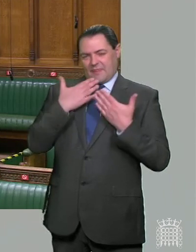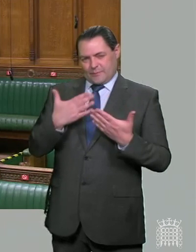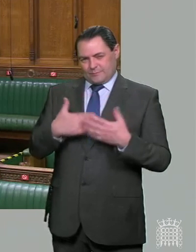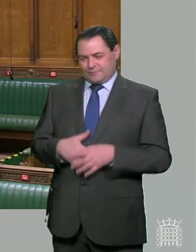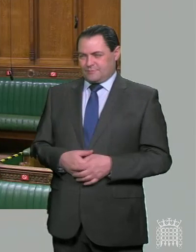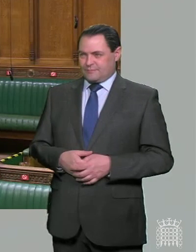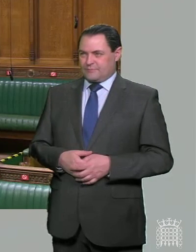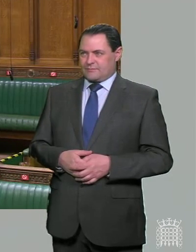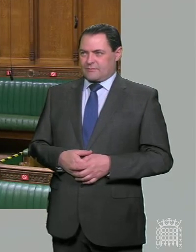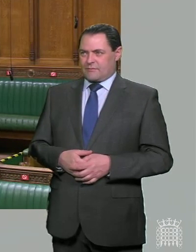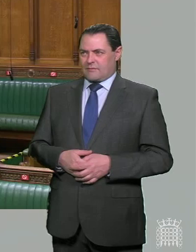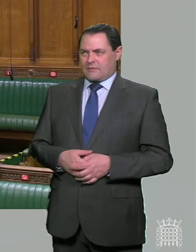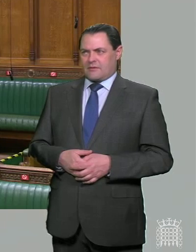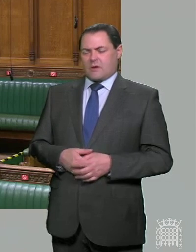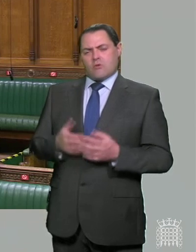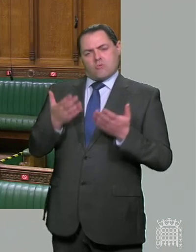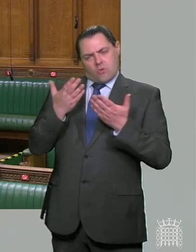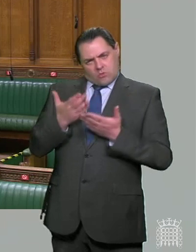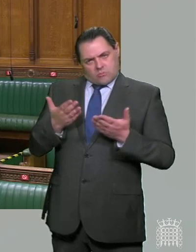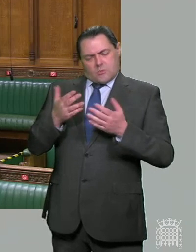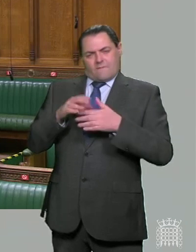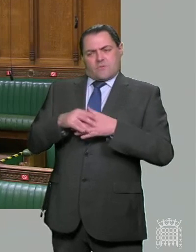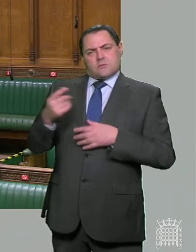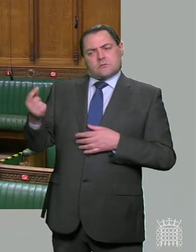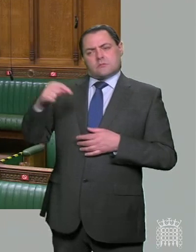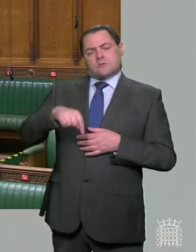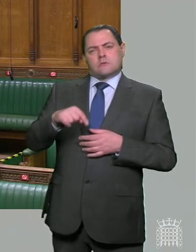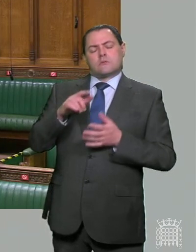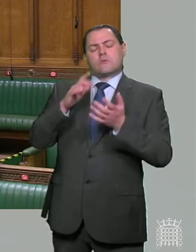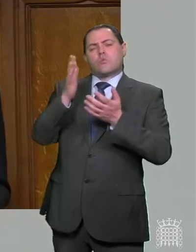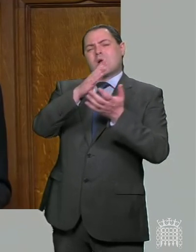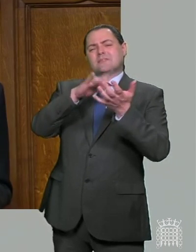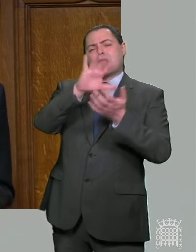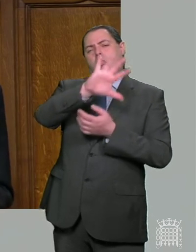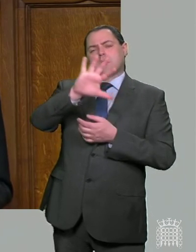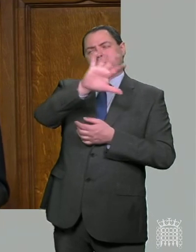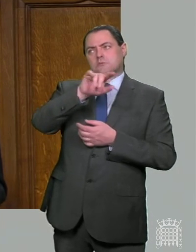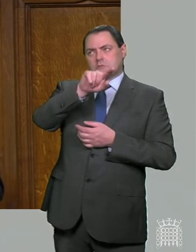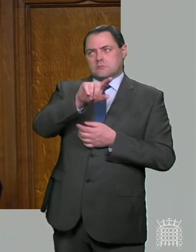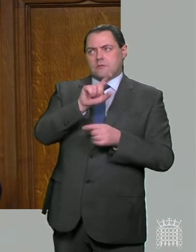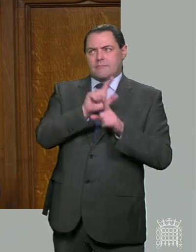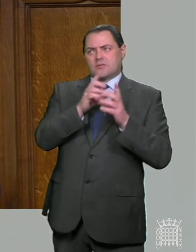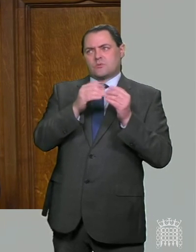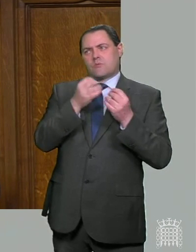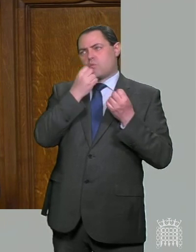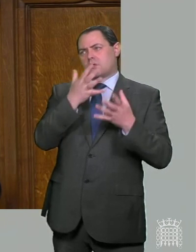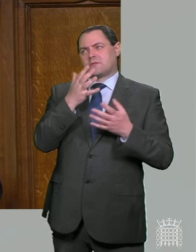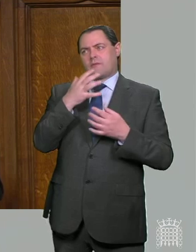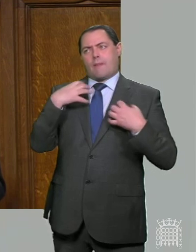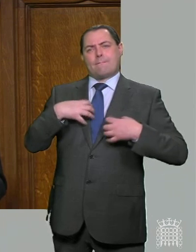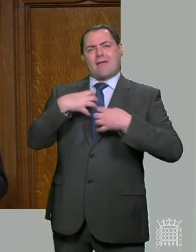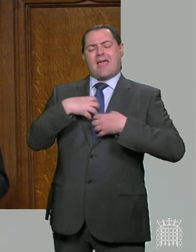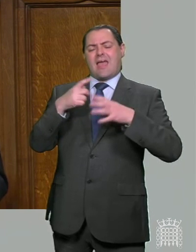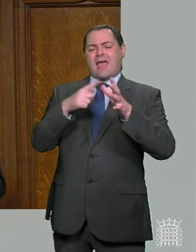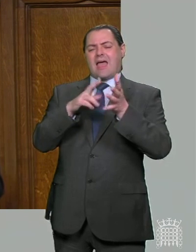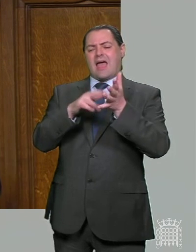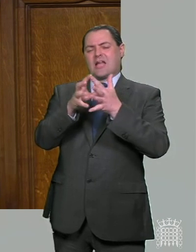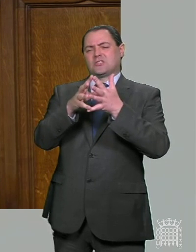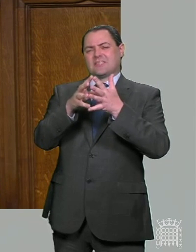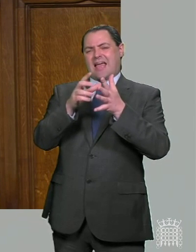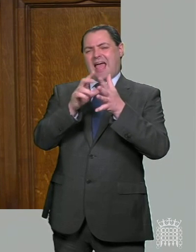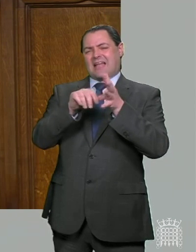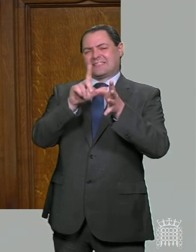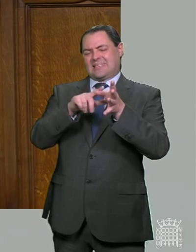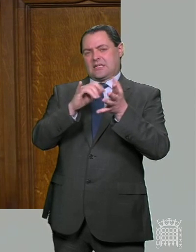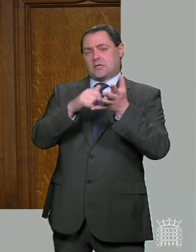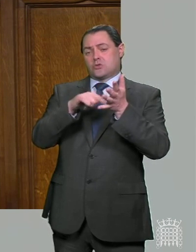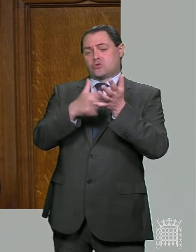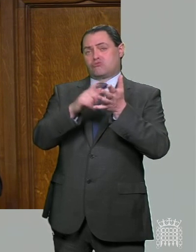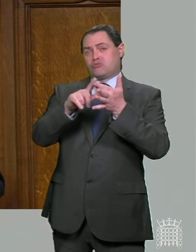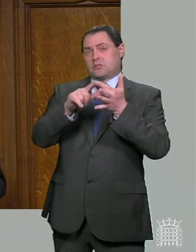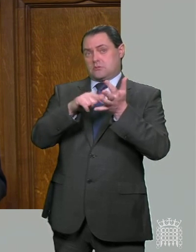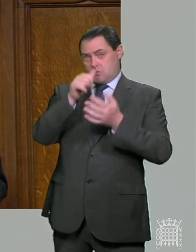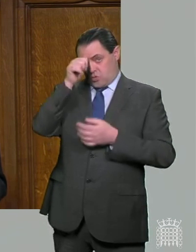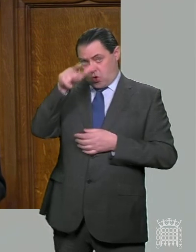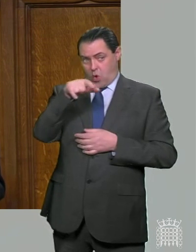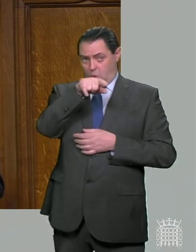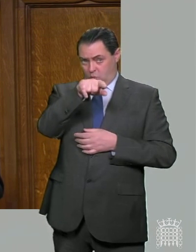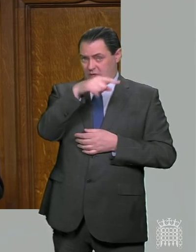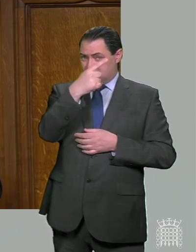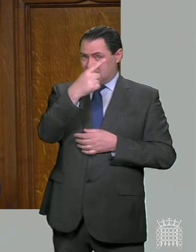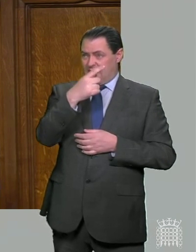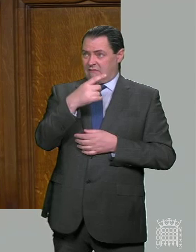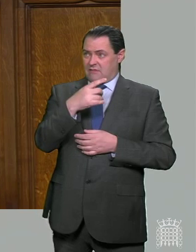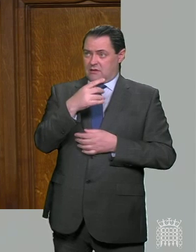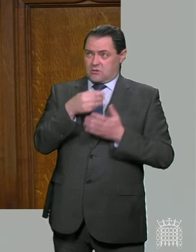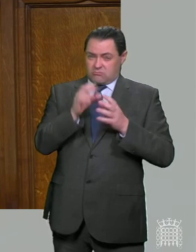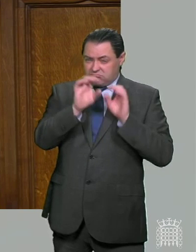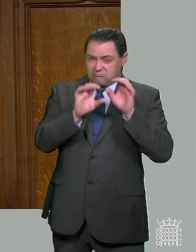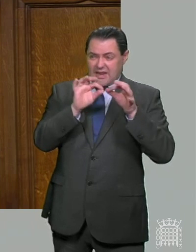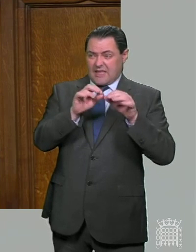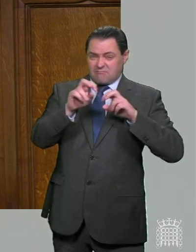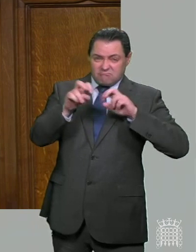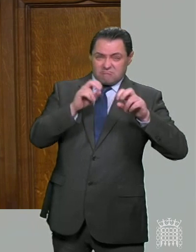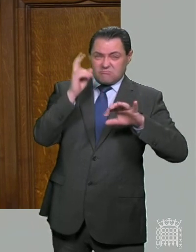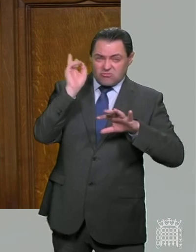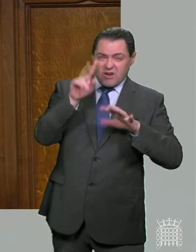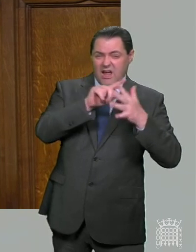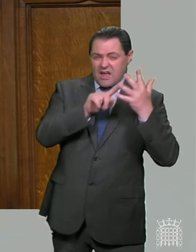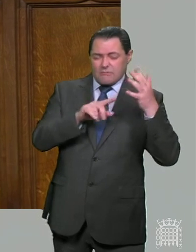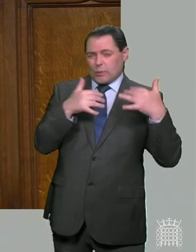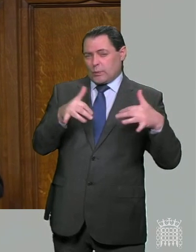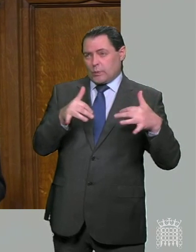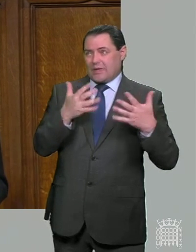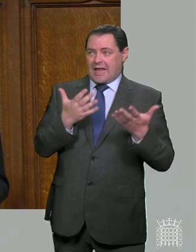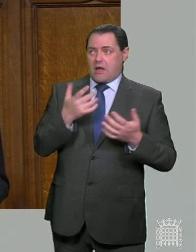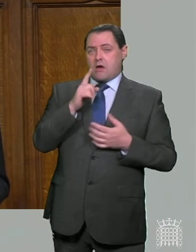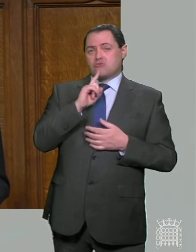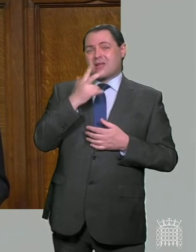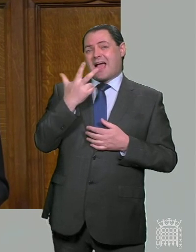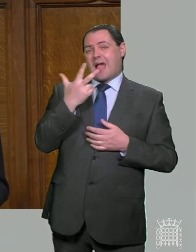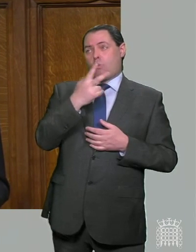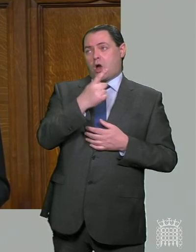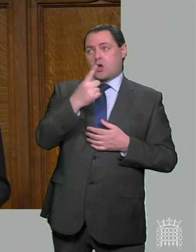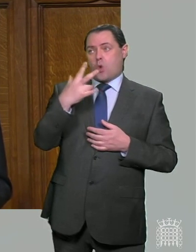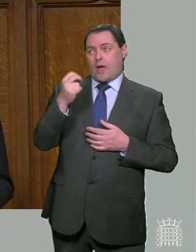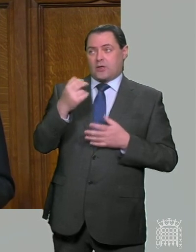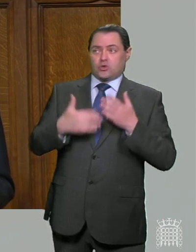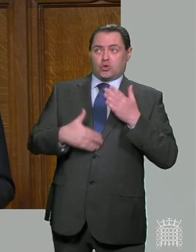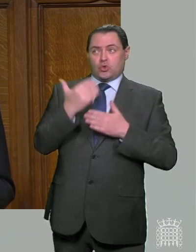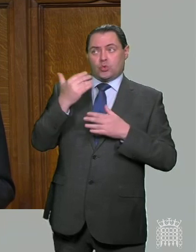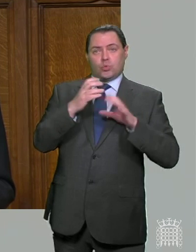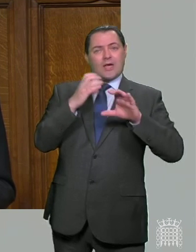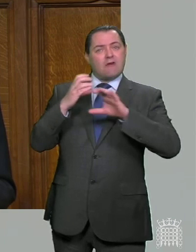When my right honourable Friend visited the west midlands earlier this week to meet our brilliant Mayor, Andy Street, was he aware that the Mayor has increased sevenfold the investment in transport, and we now have 108 shiny new carriages for the cross-city line?